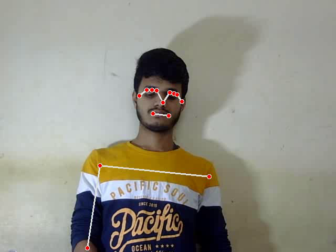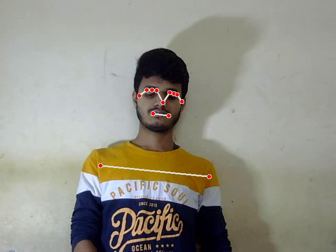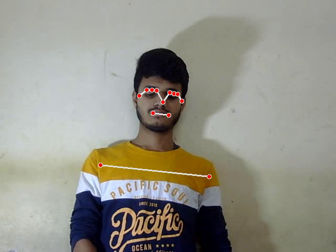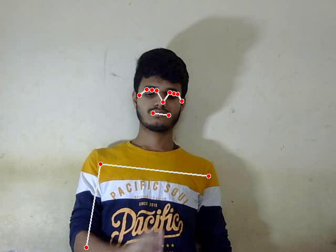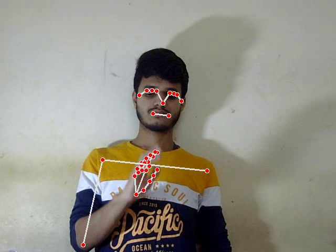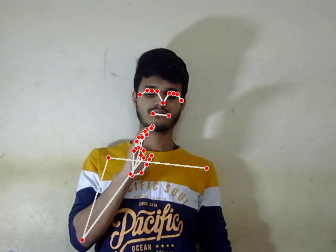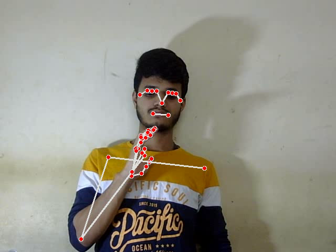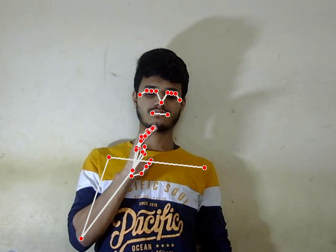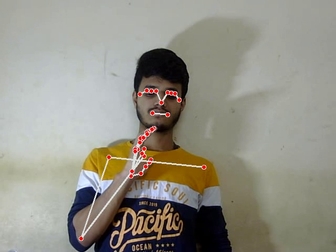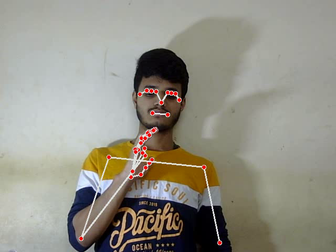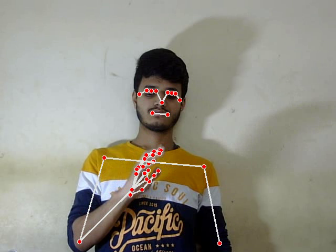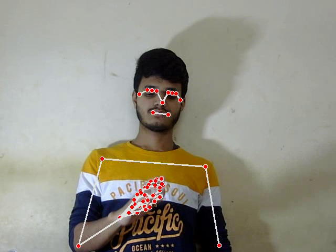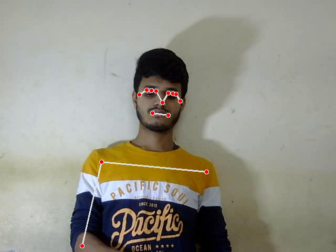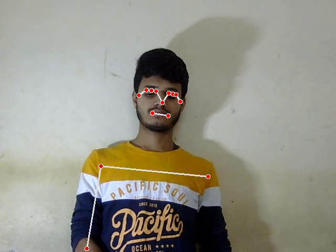fine